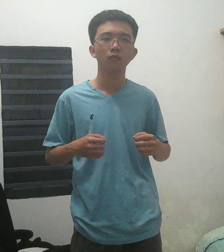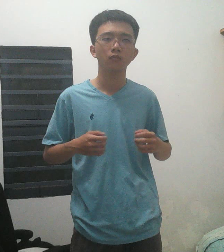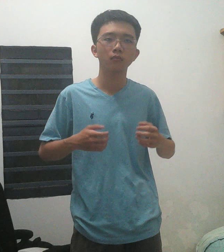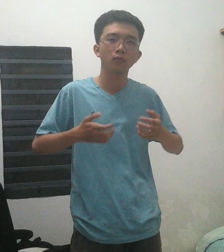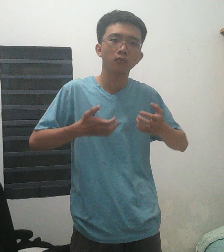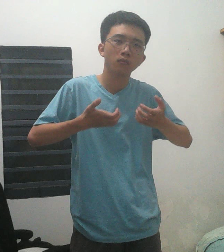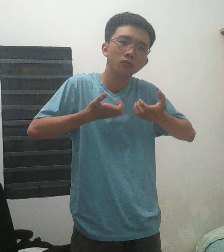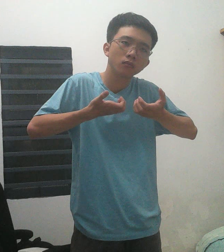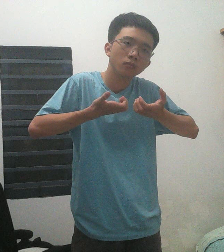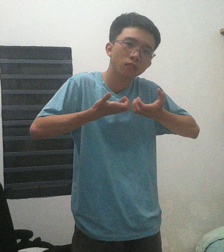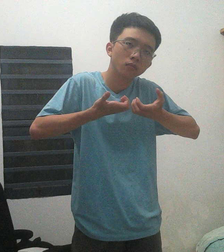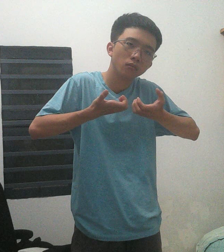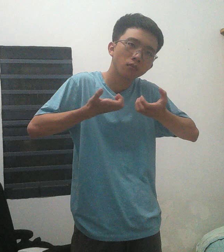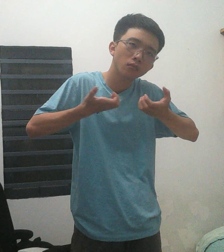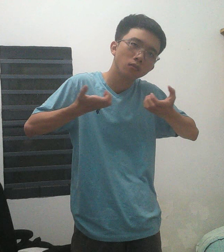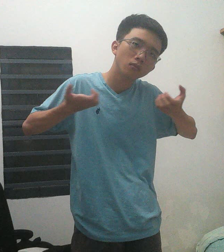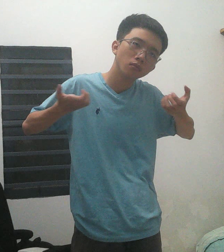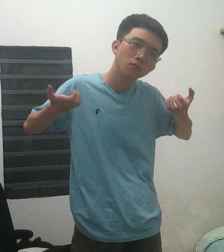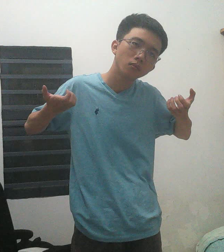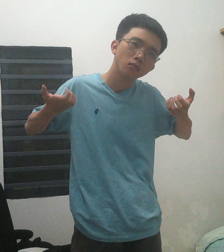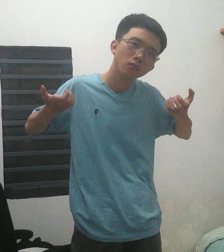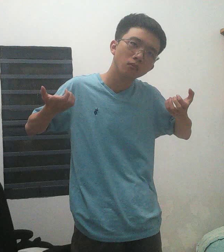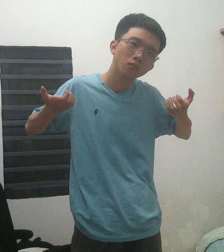chia cat